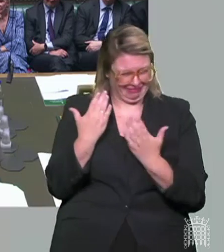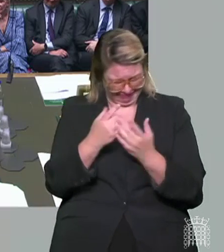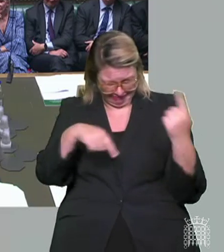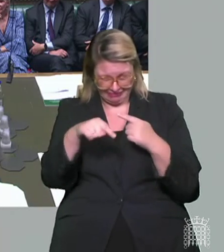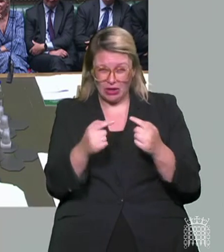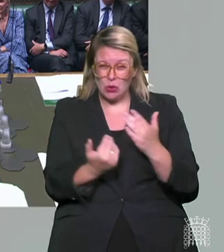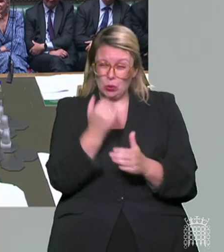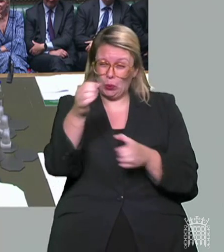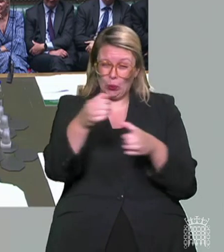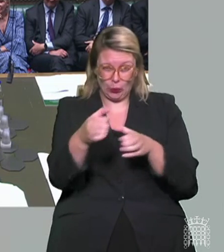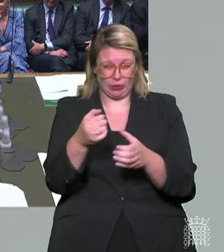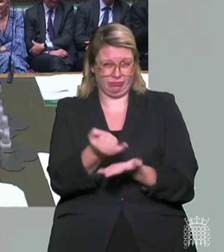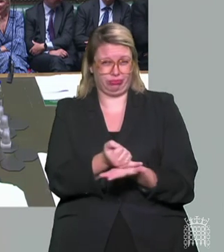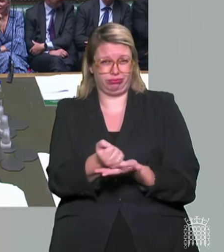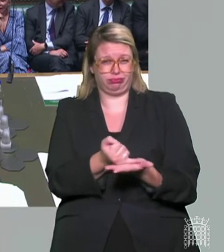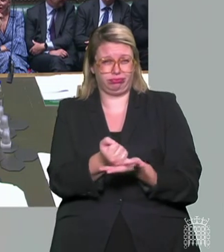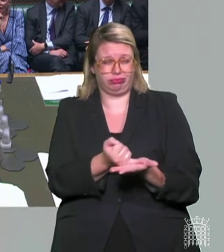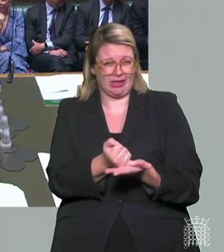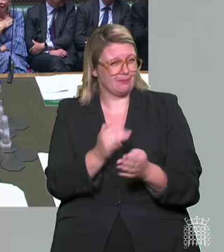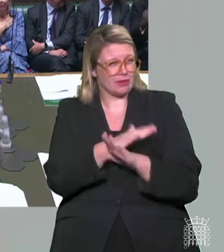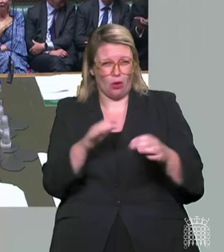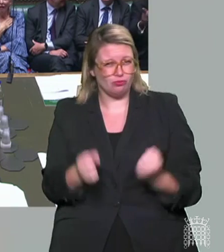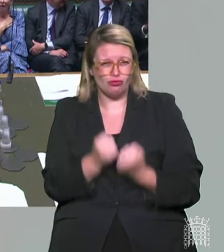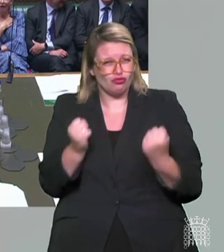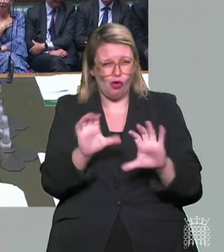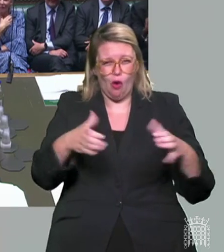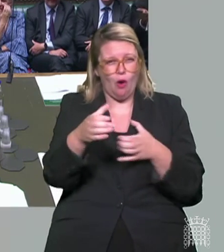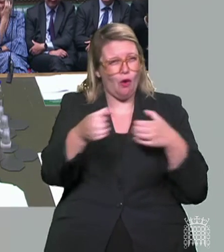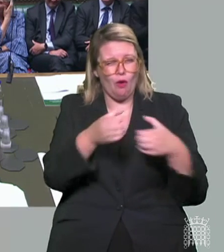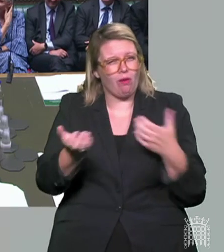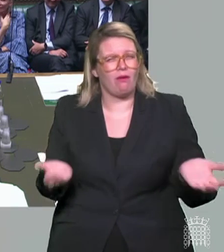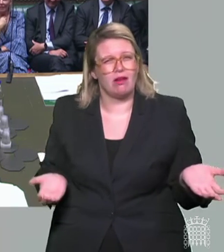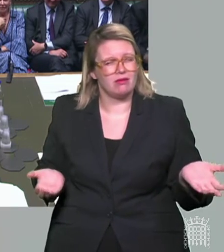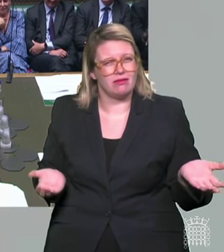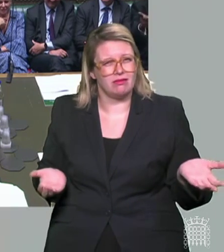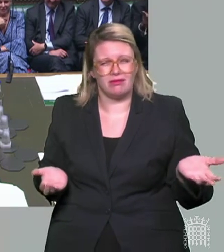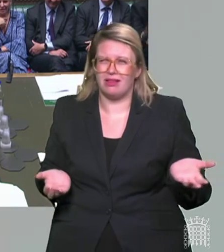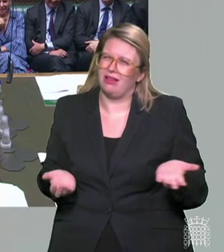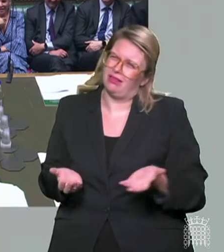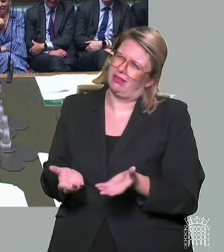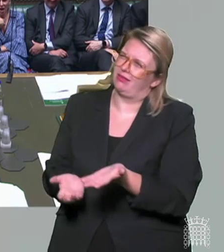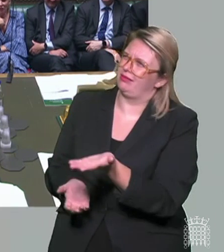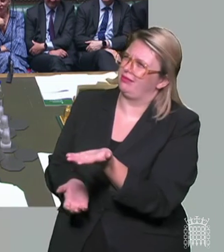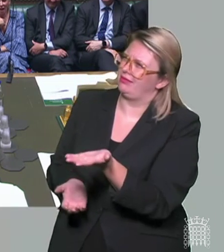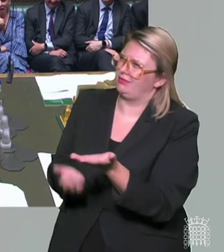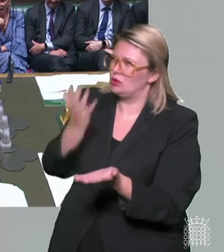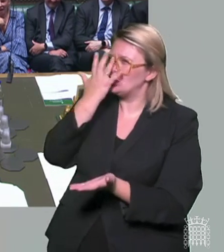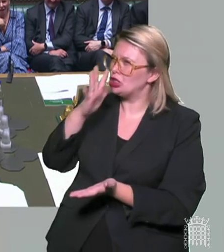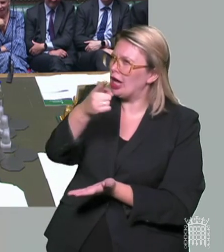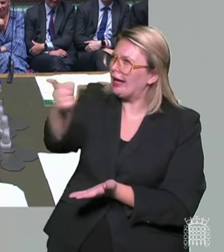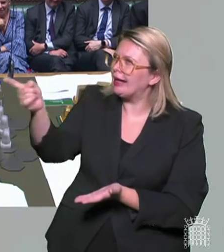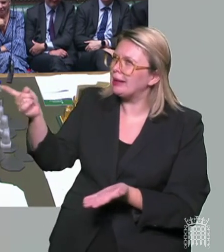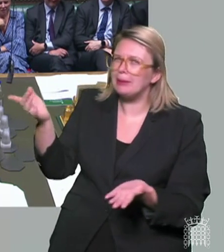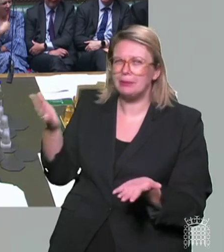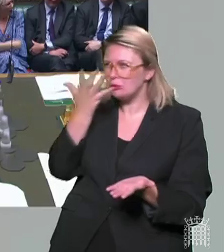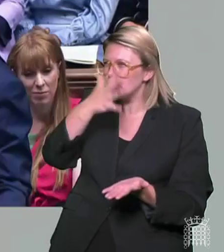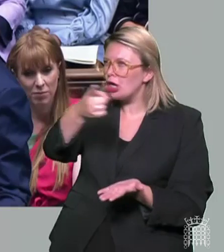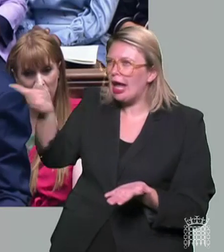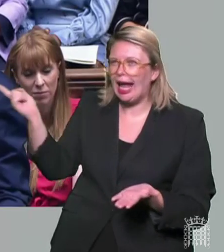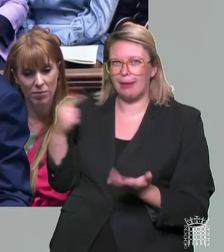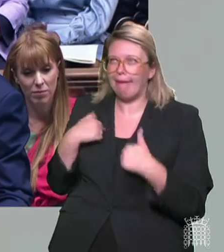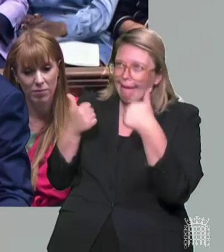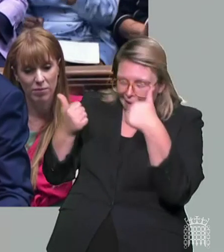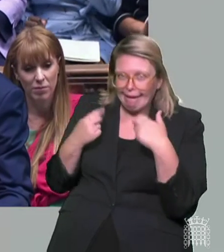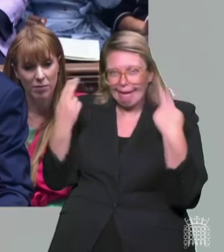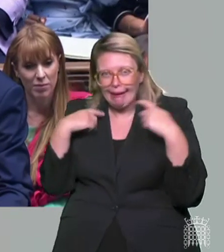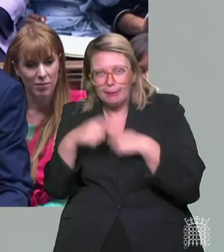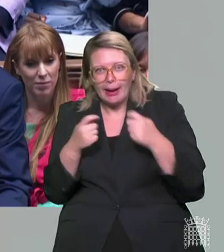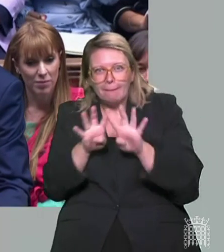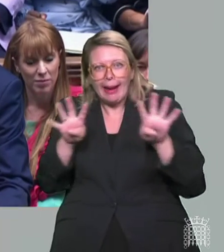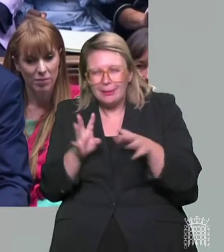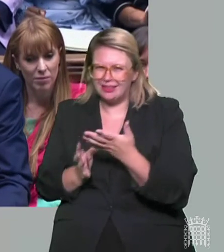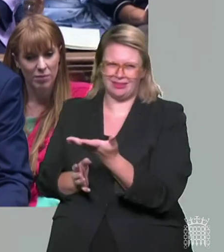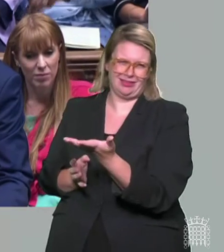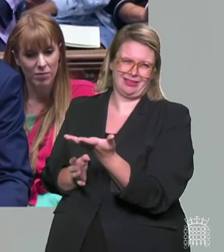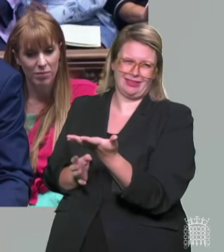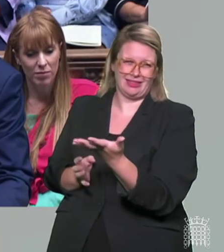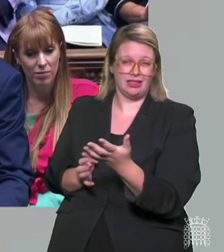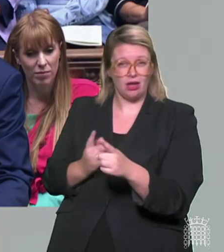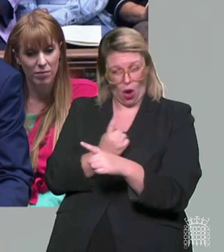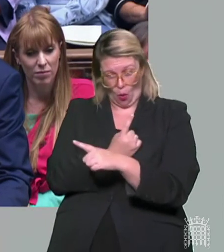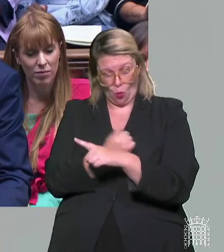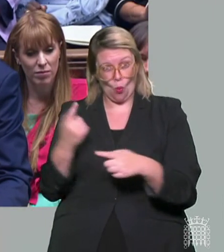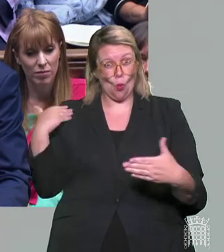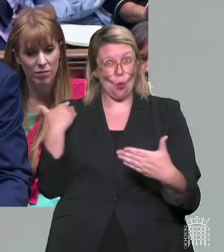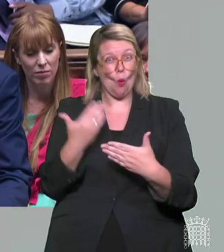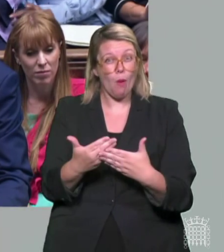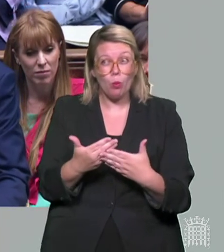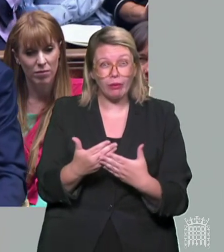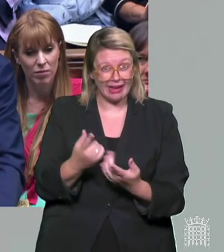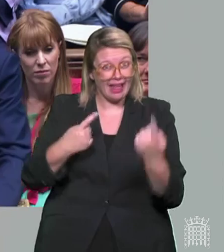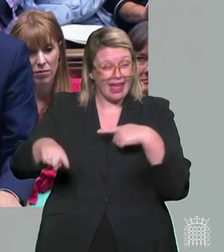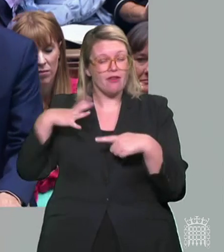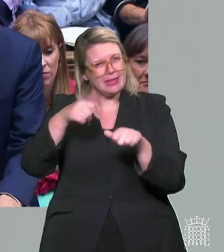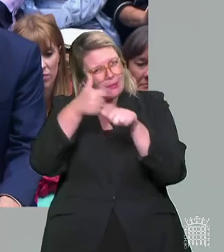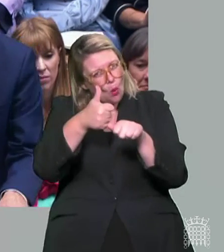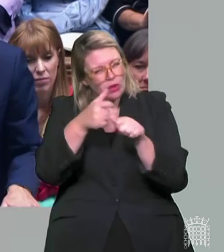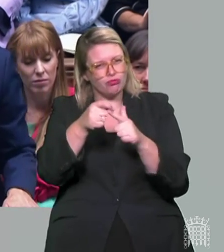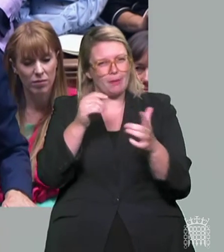Have some self-respect! For a week, he has had them defending his decision to promote a sexual predator.